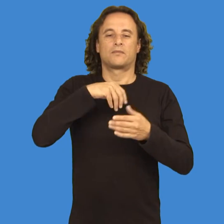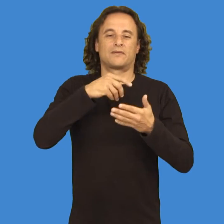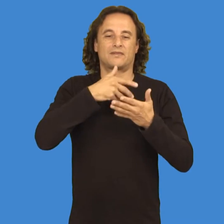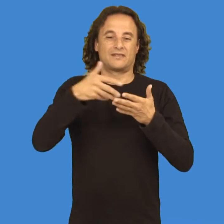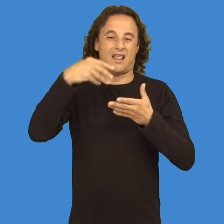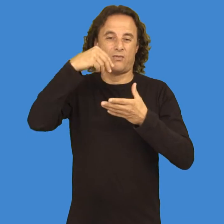sangre